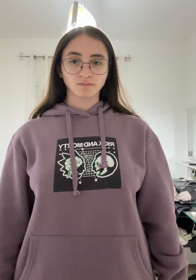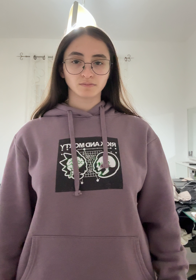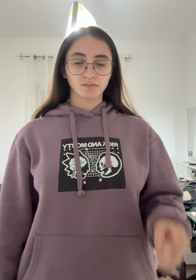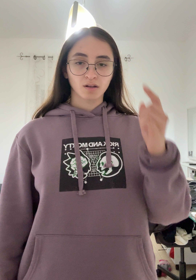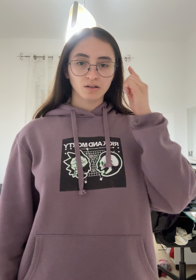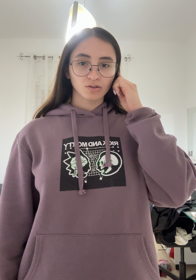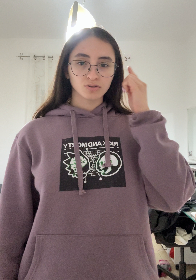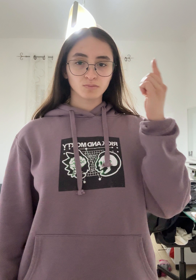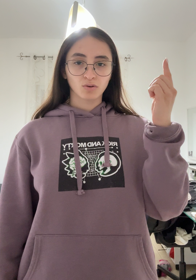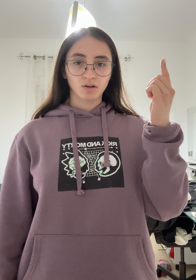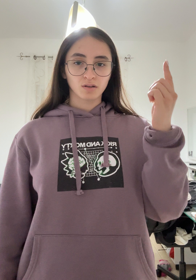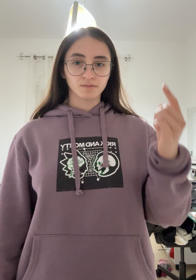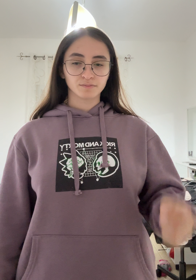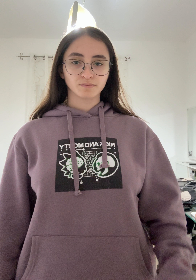לשמוע